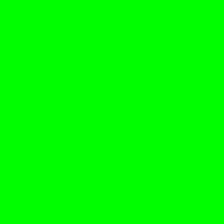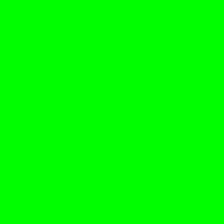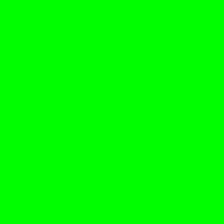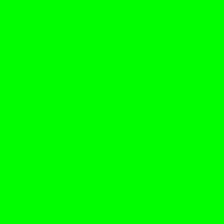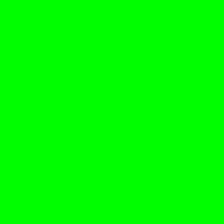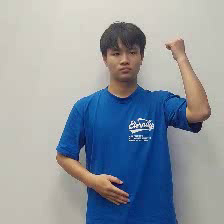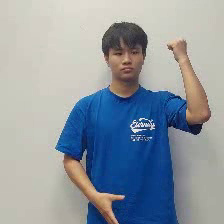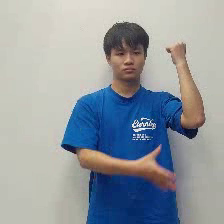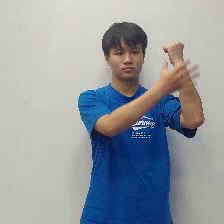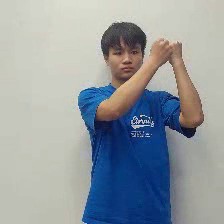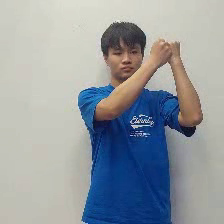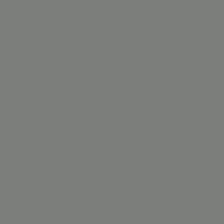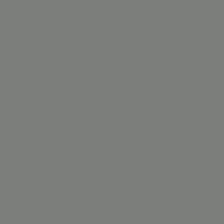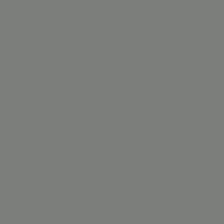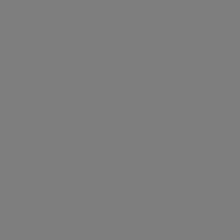Cứu